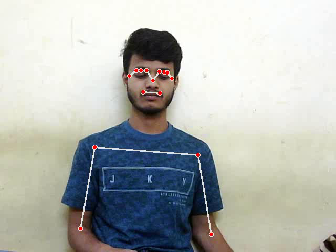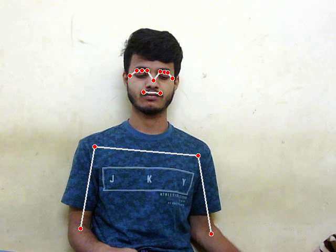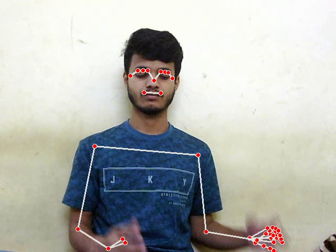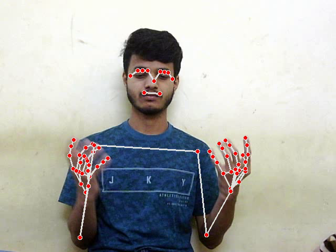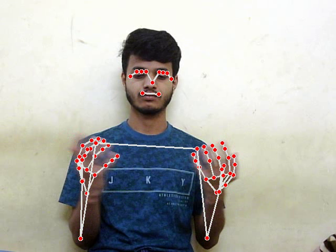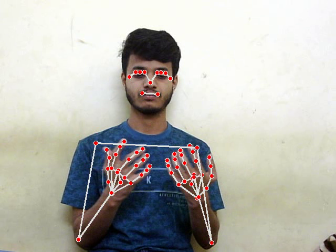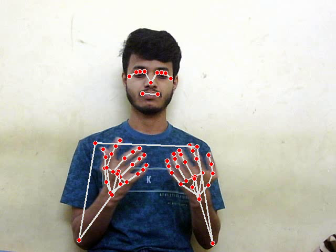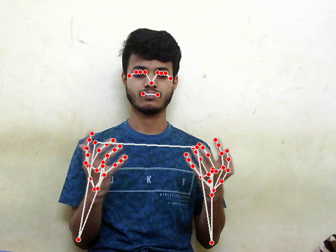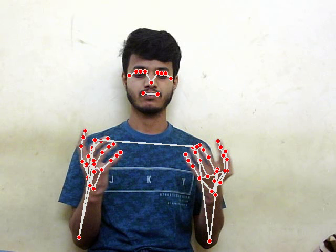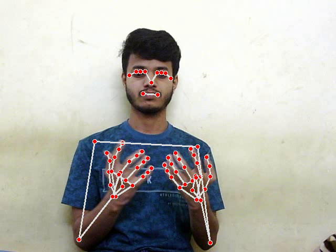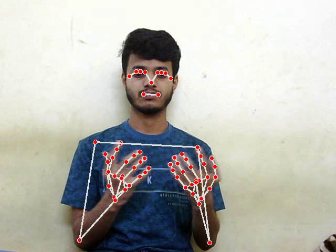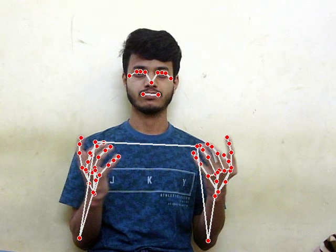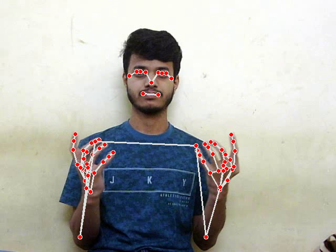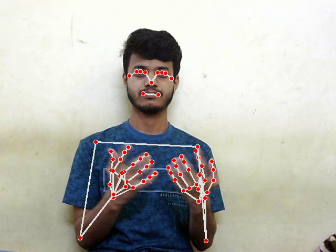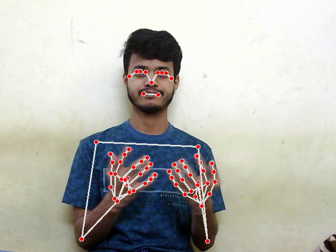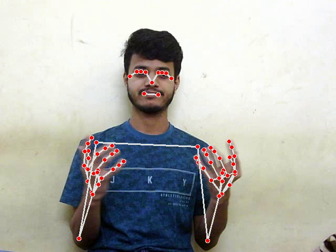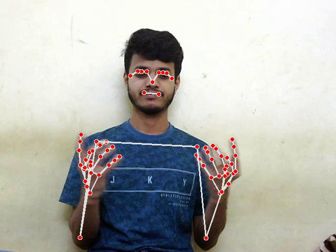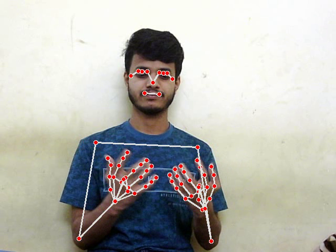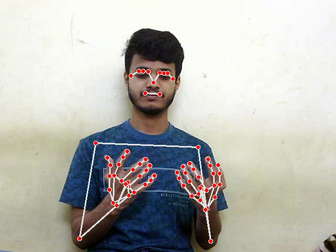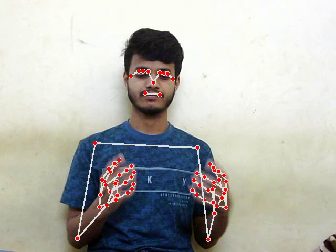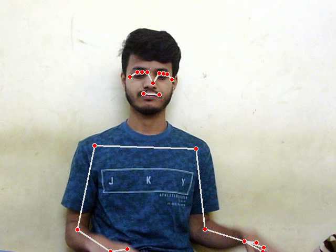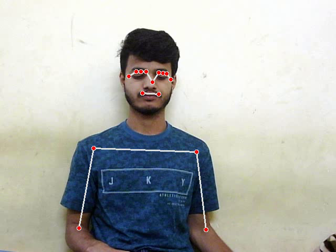what